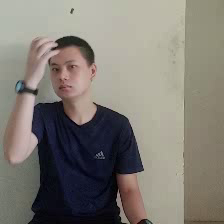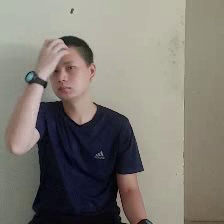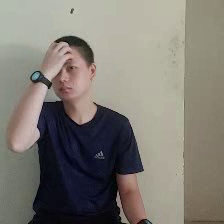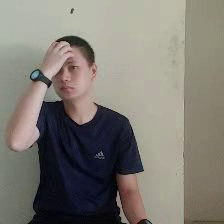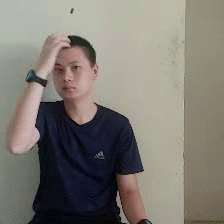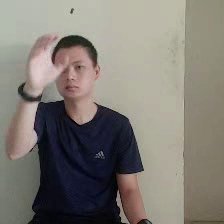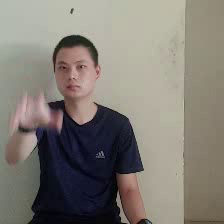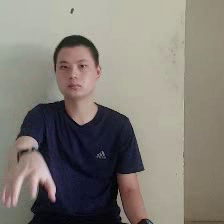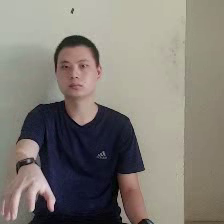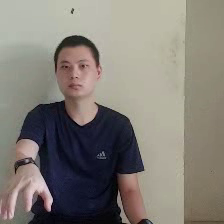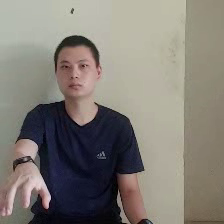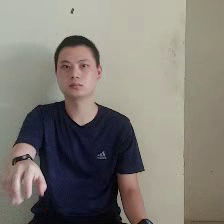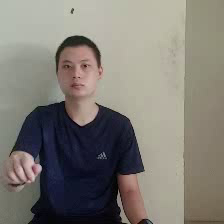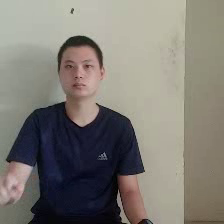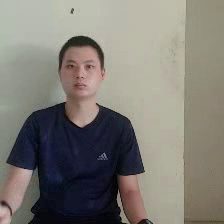Áp dụng